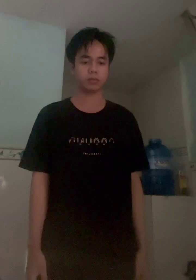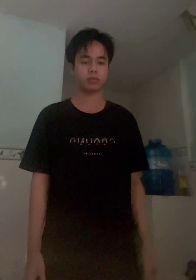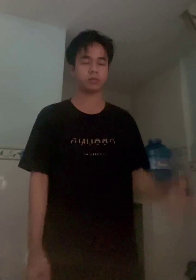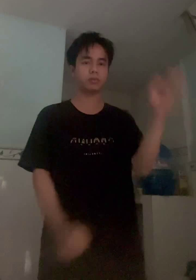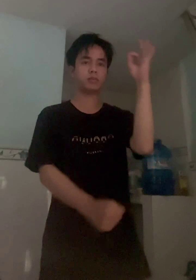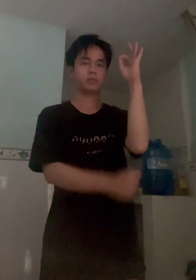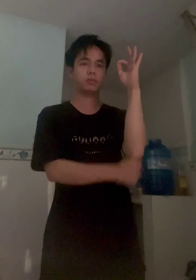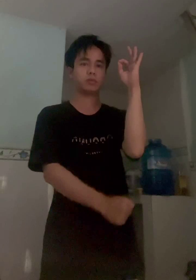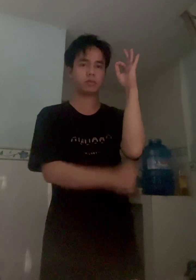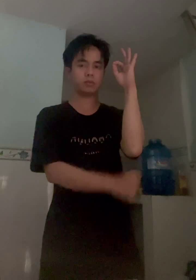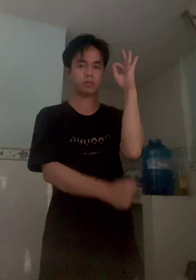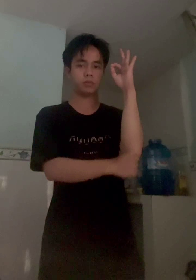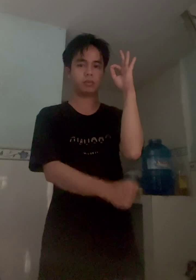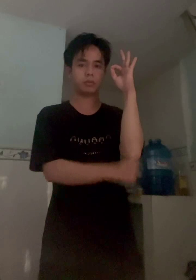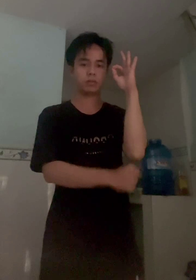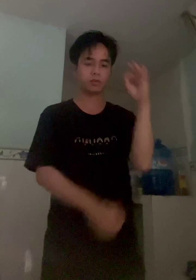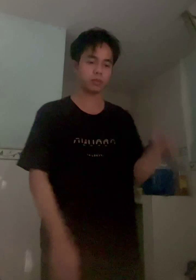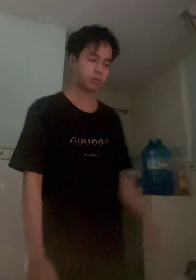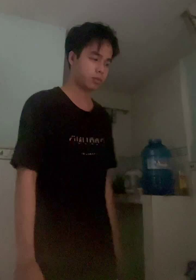buoi trua